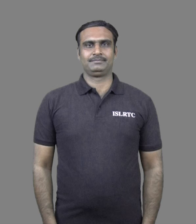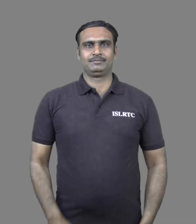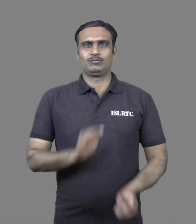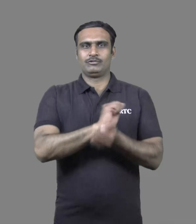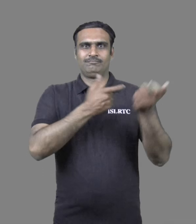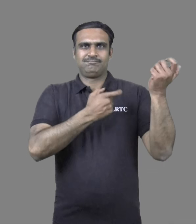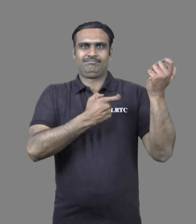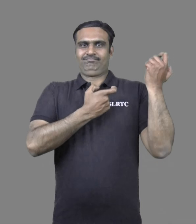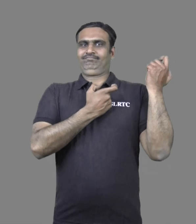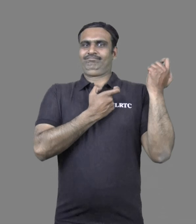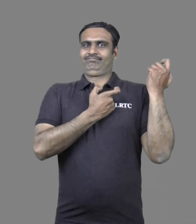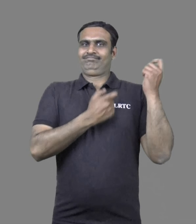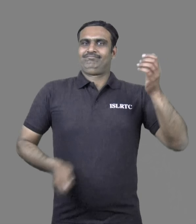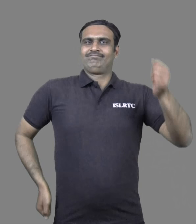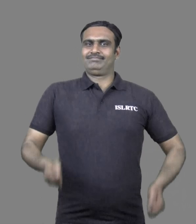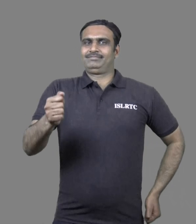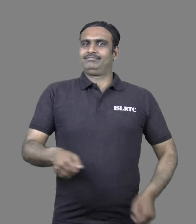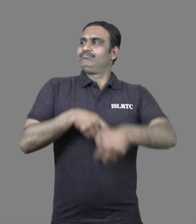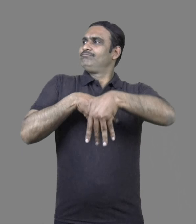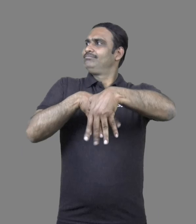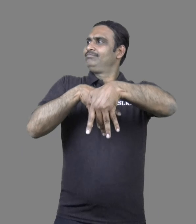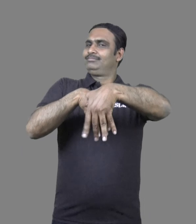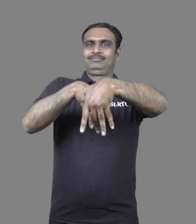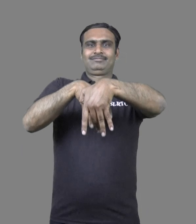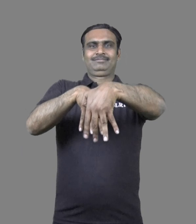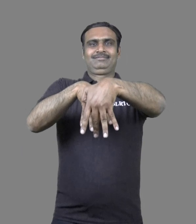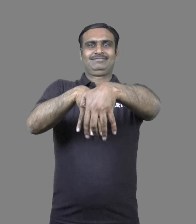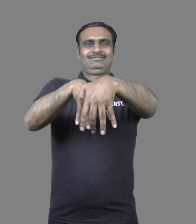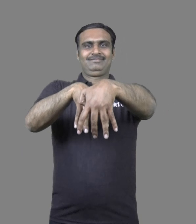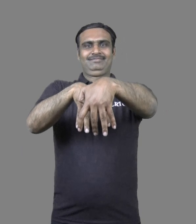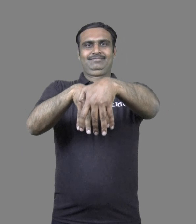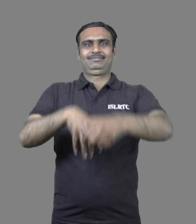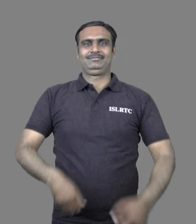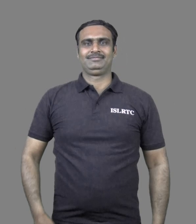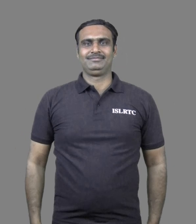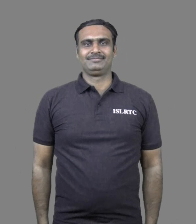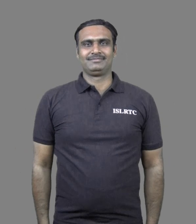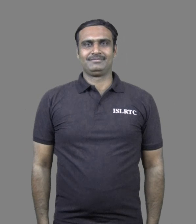Parade